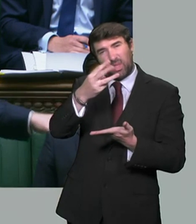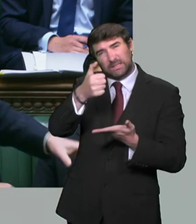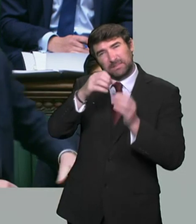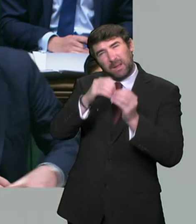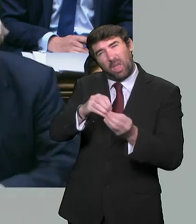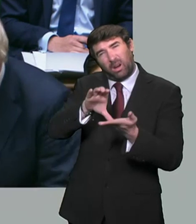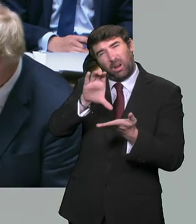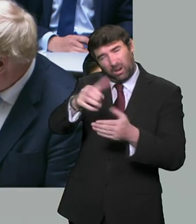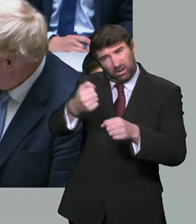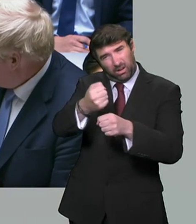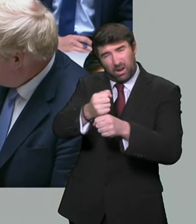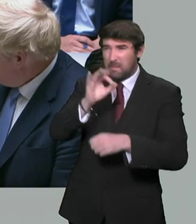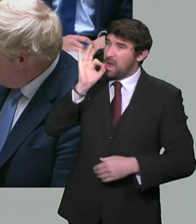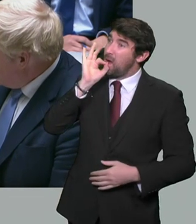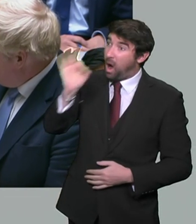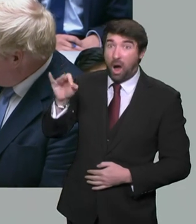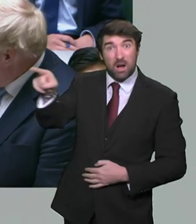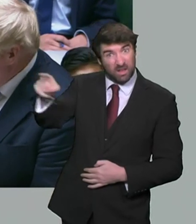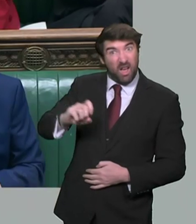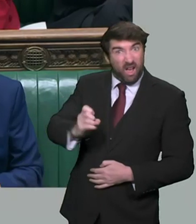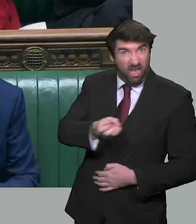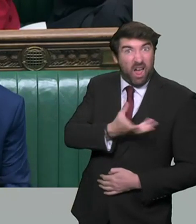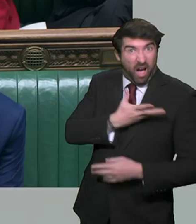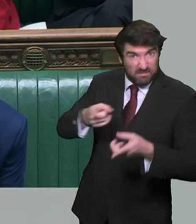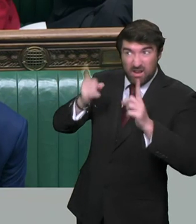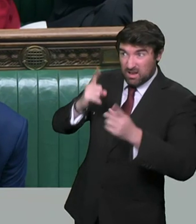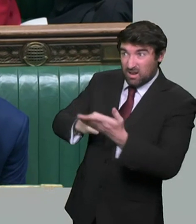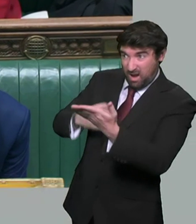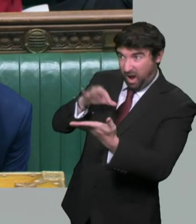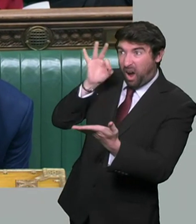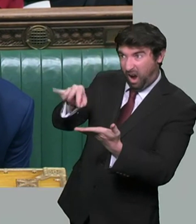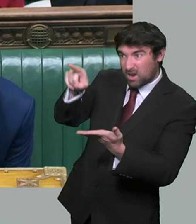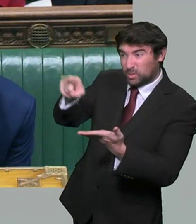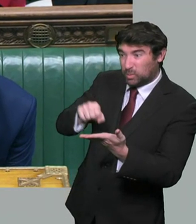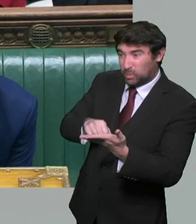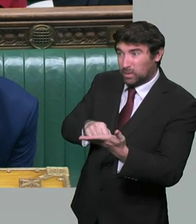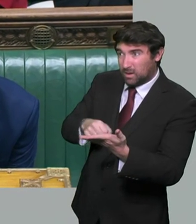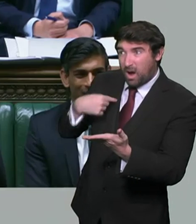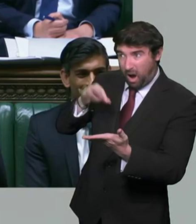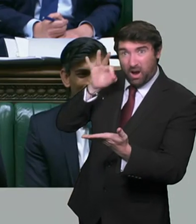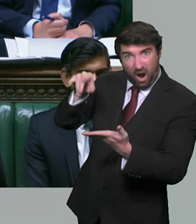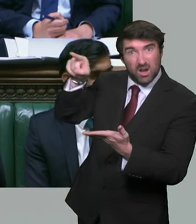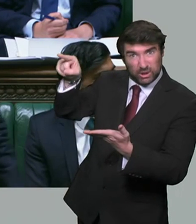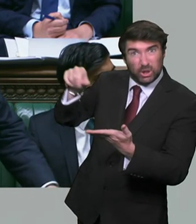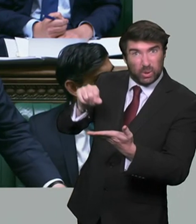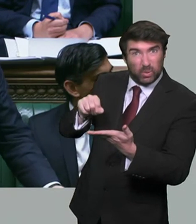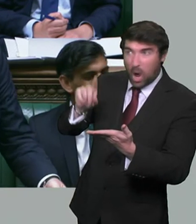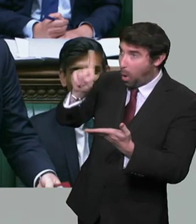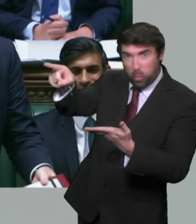Silence from mission control and his—